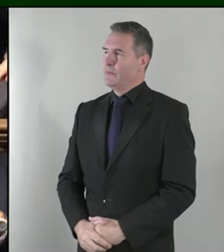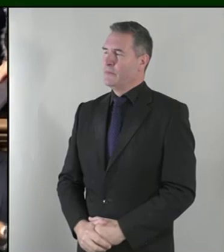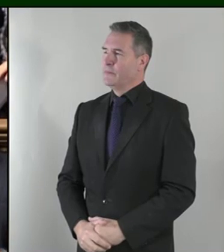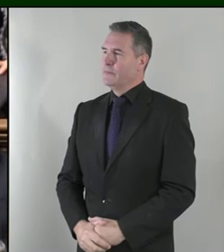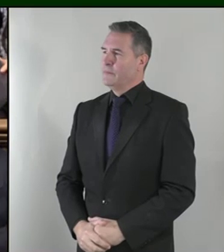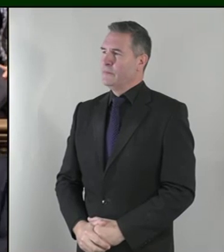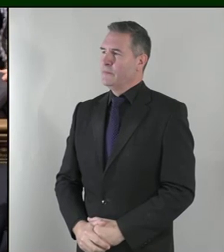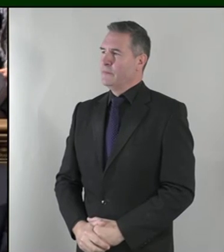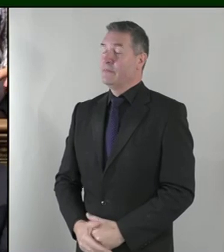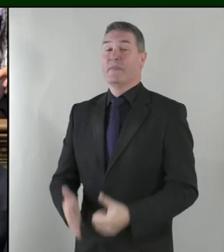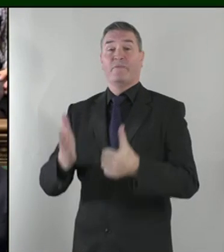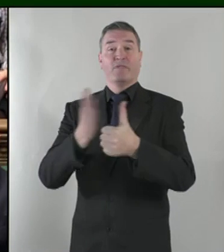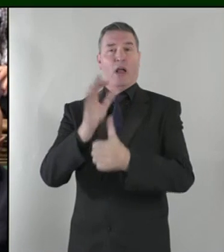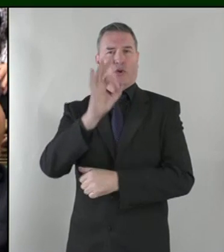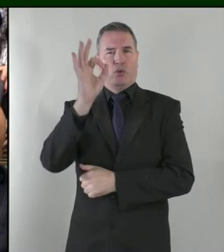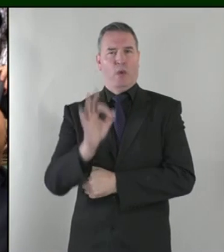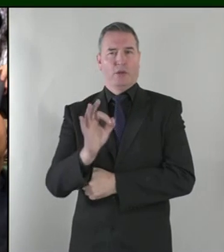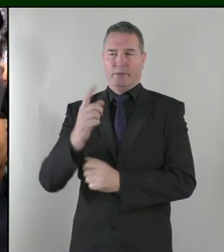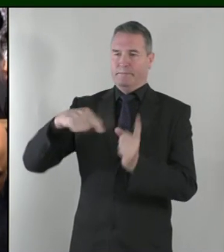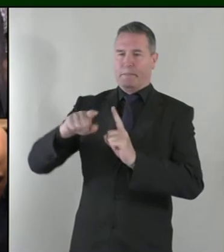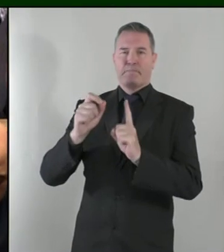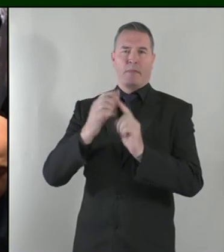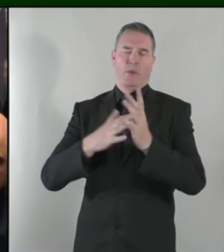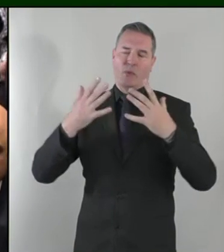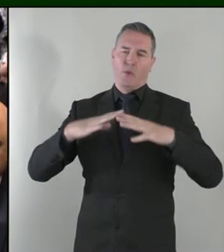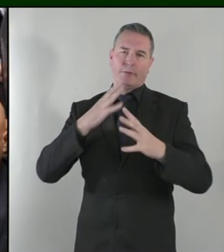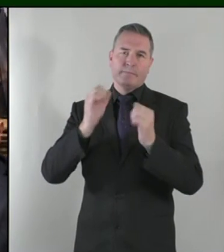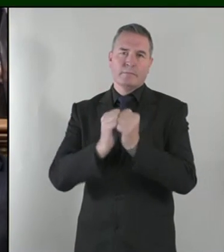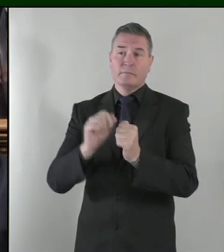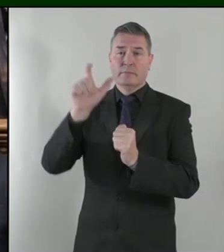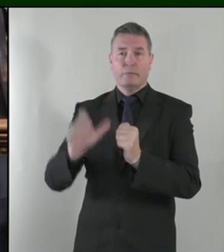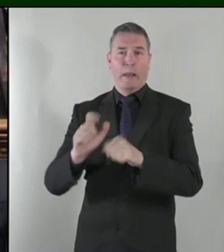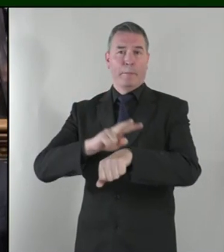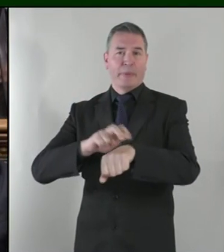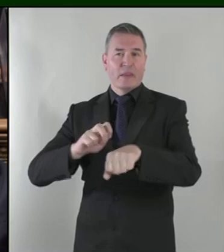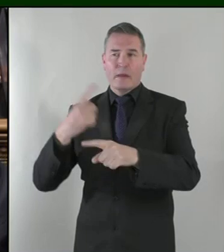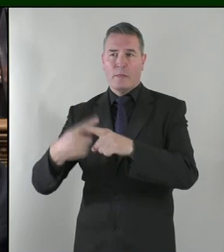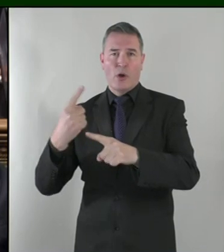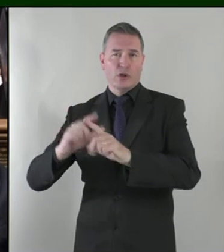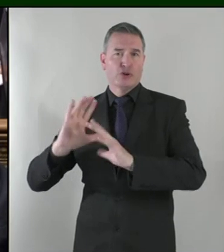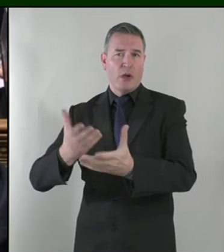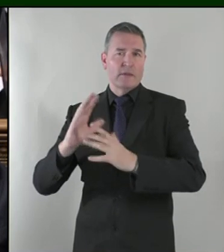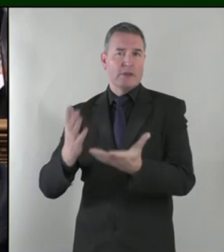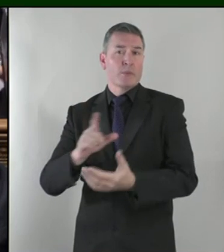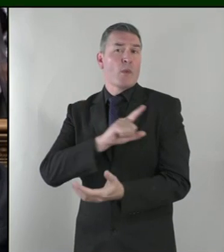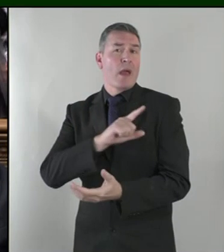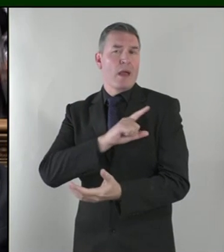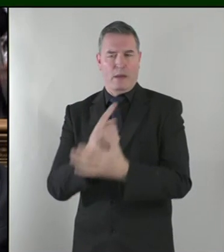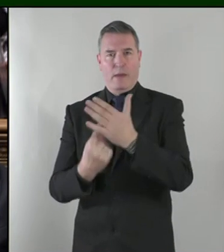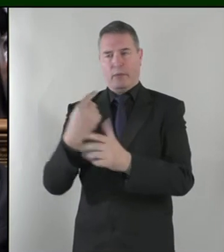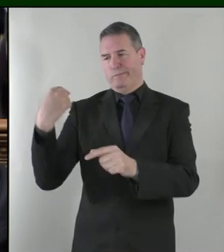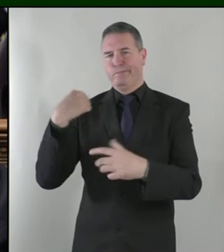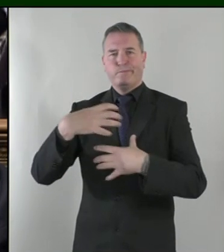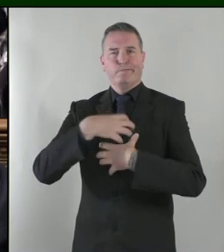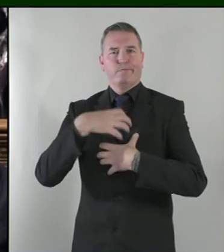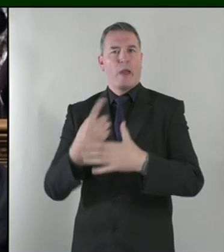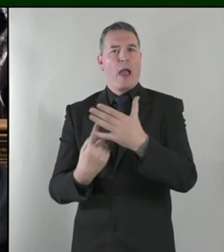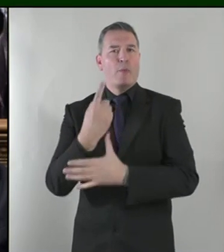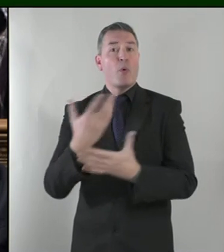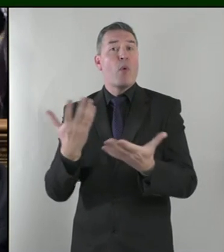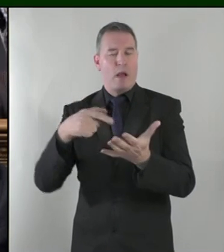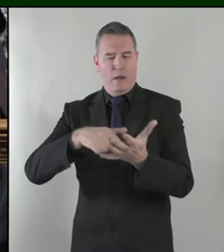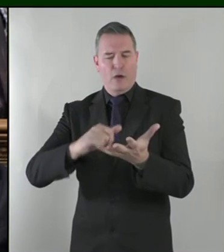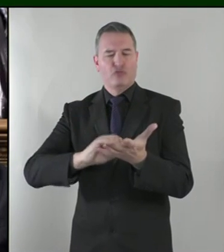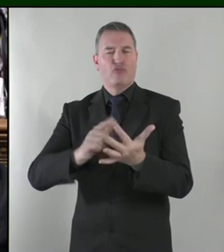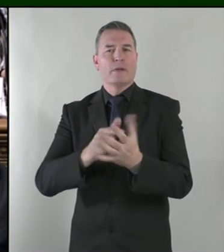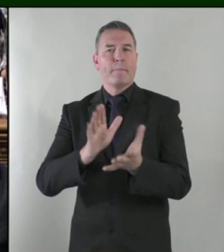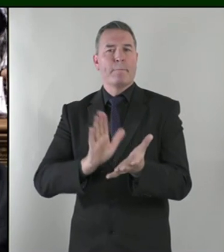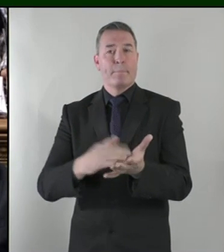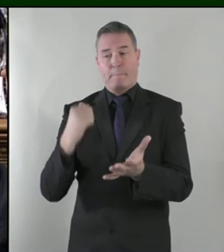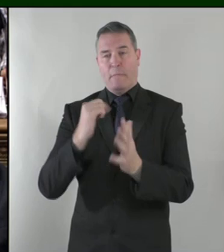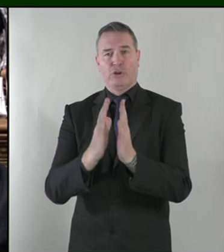The whole House will want to pay tribute to the police and all the emergency services for their brave response to the terrorist incident in Streatham on Sunday.